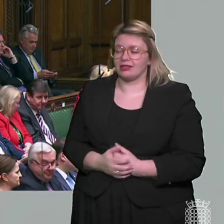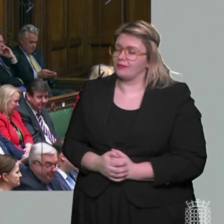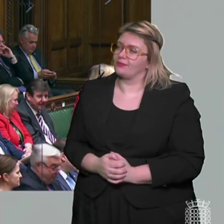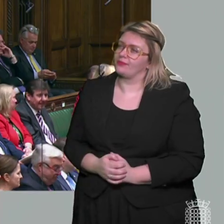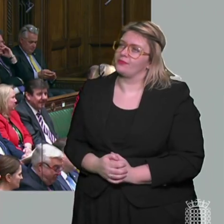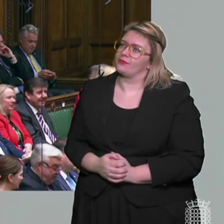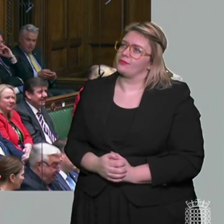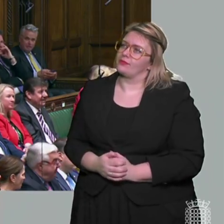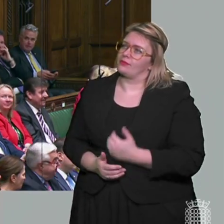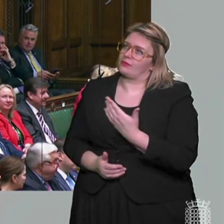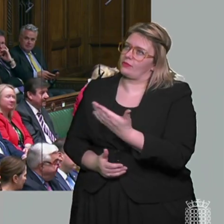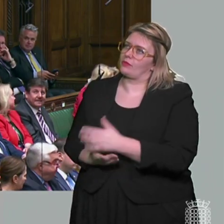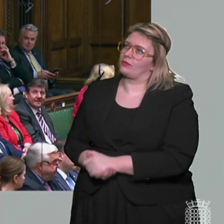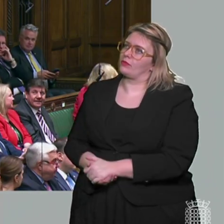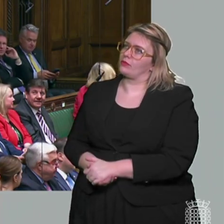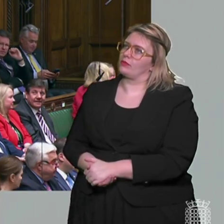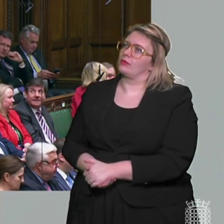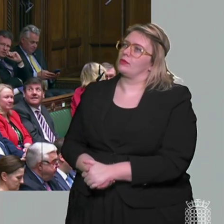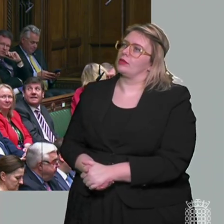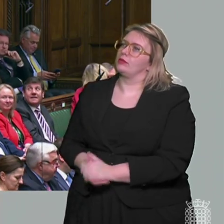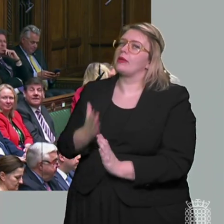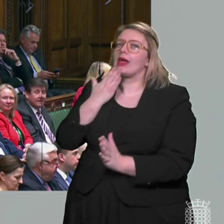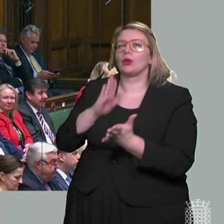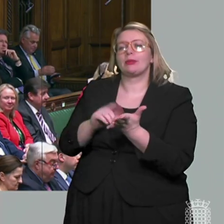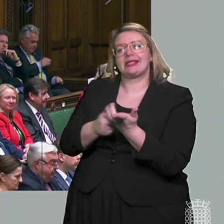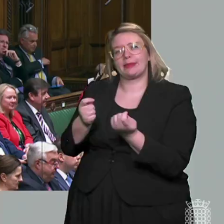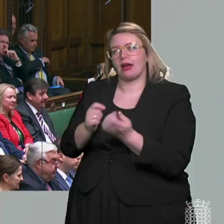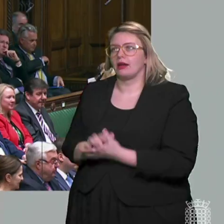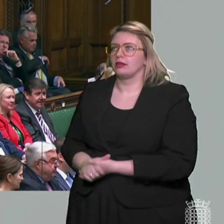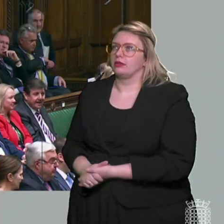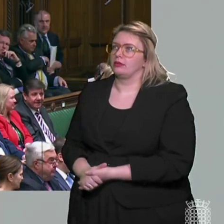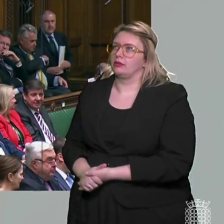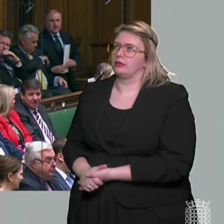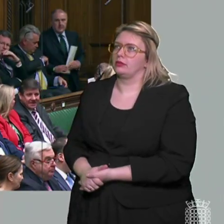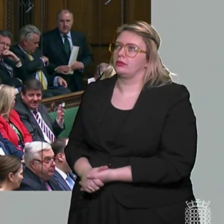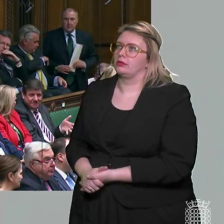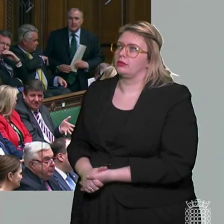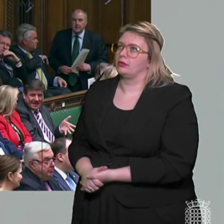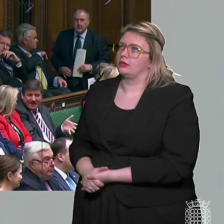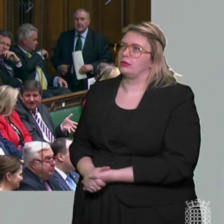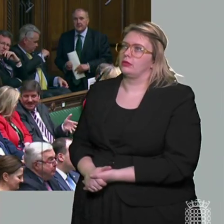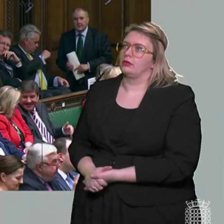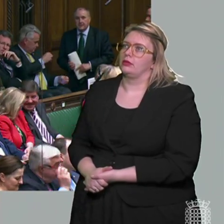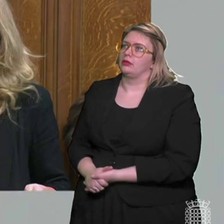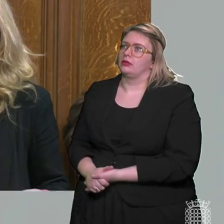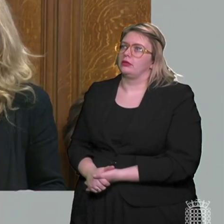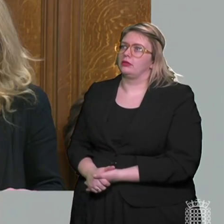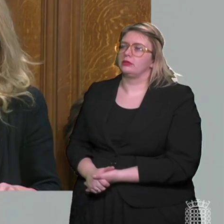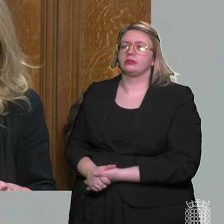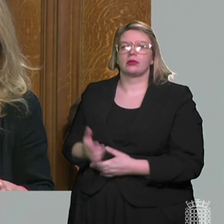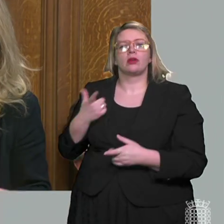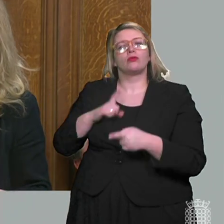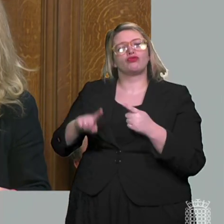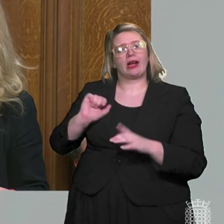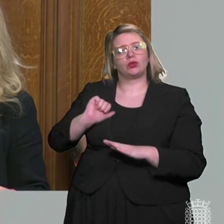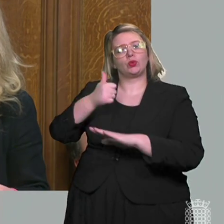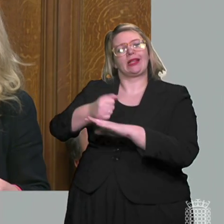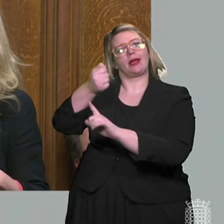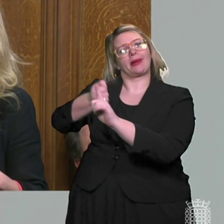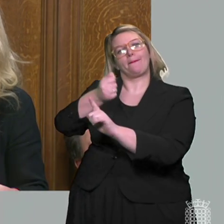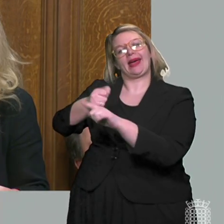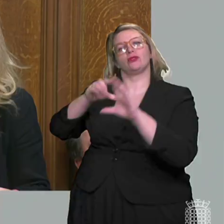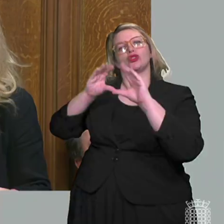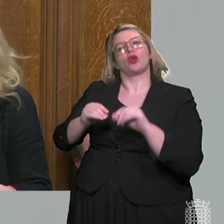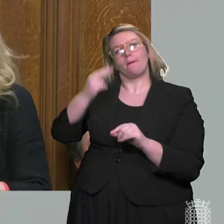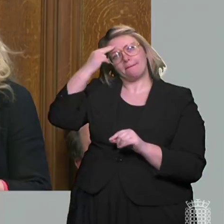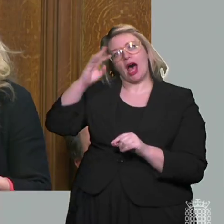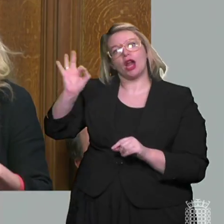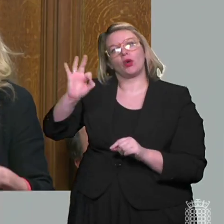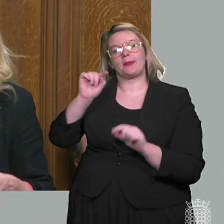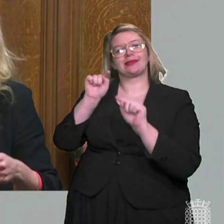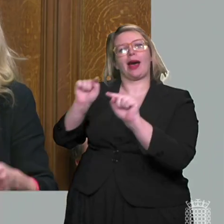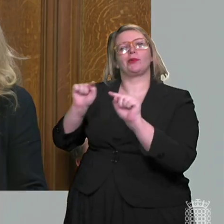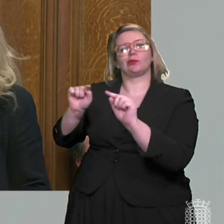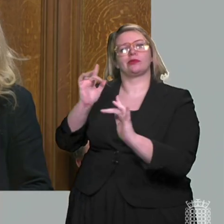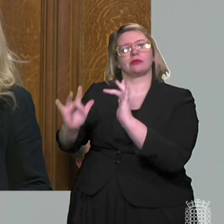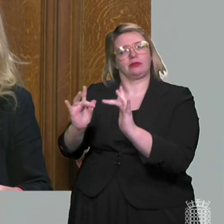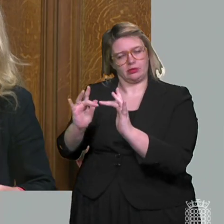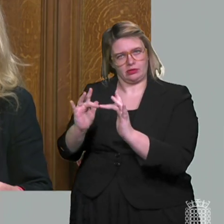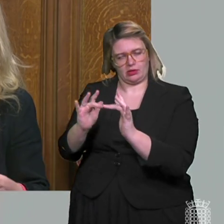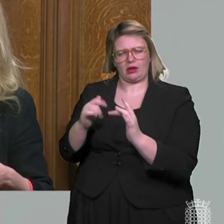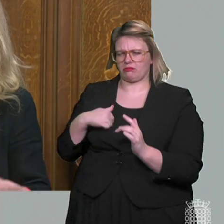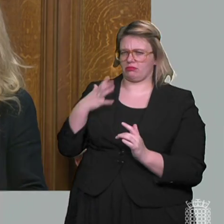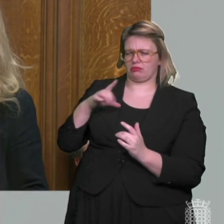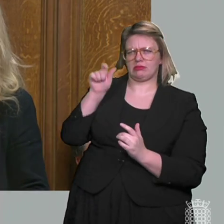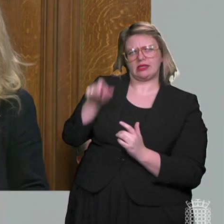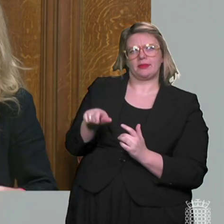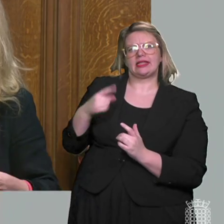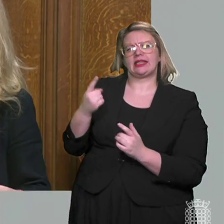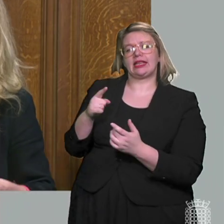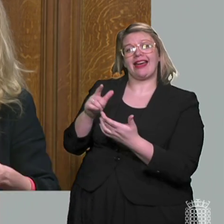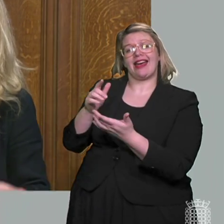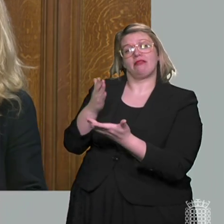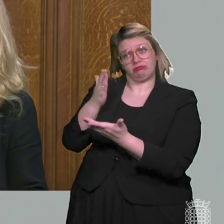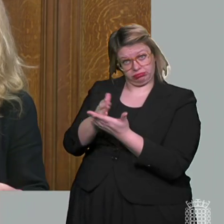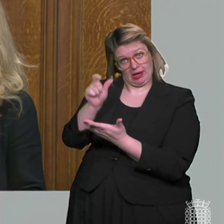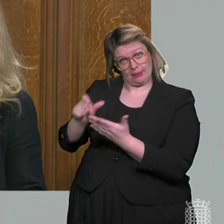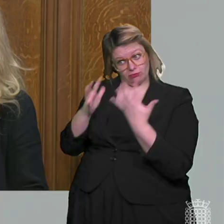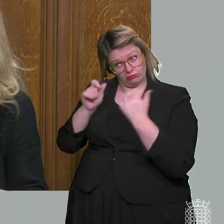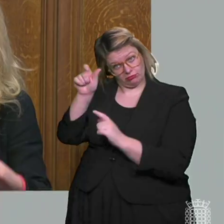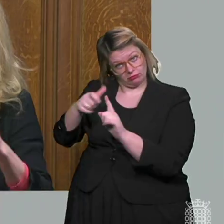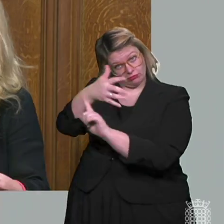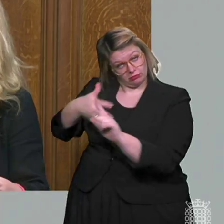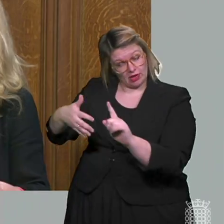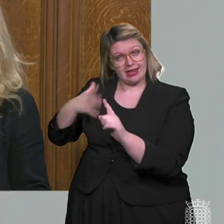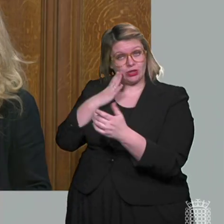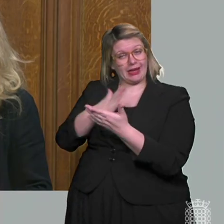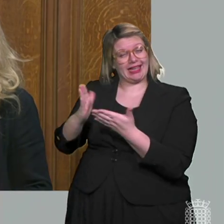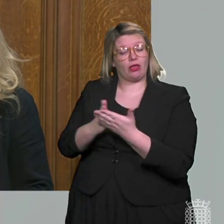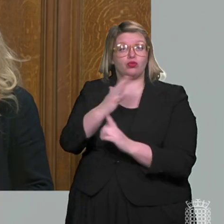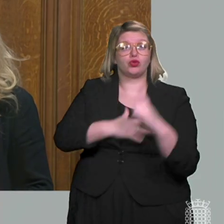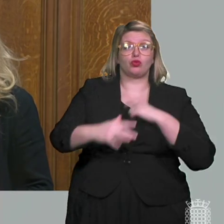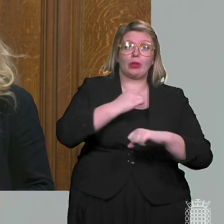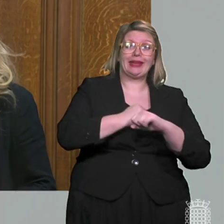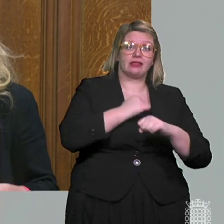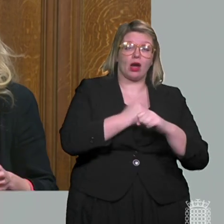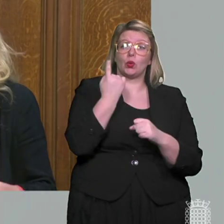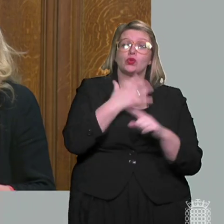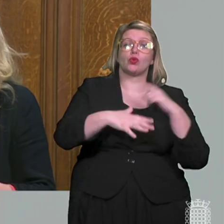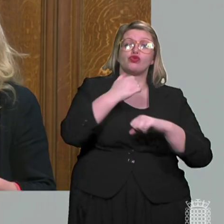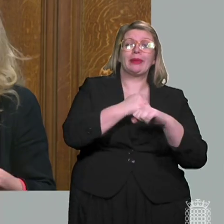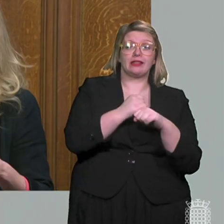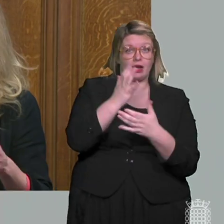I was thrilled that my verification campaign to tackle anonymous abuse was successful with the Government, but I have always been clear that whether someone is verified needs to be made obvious on social media.